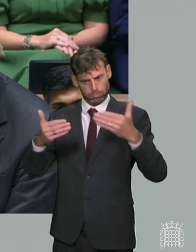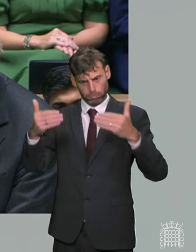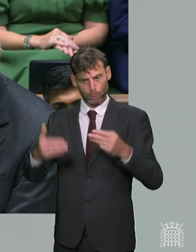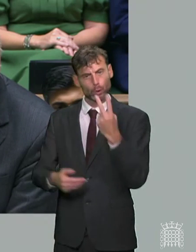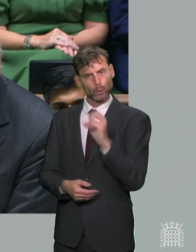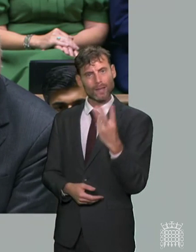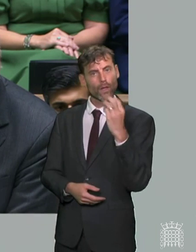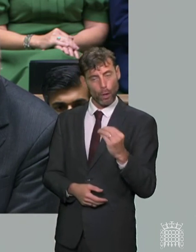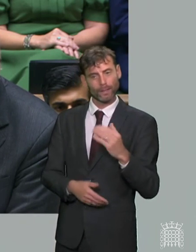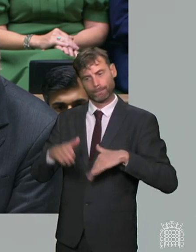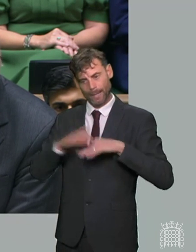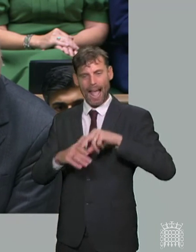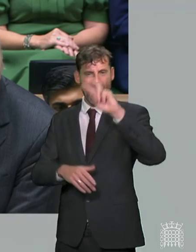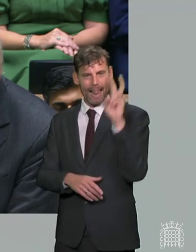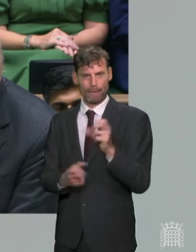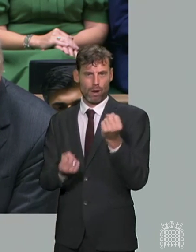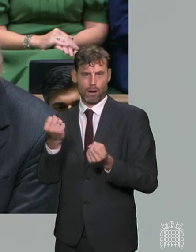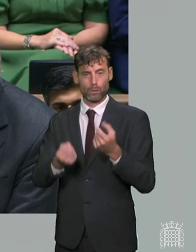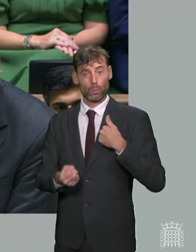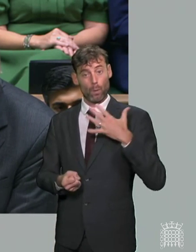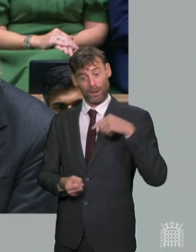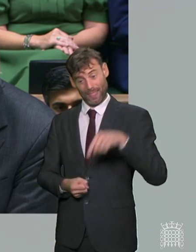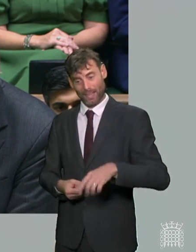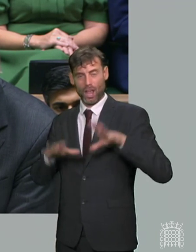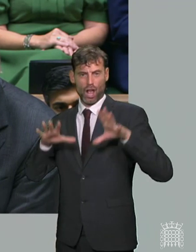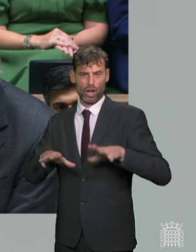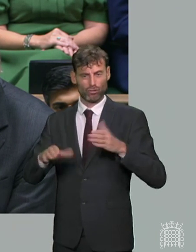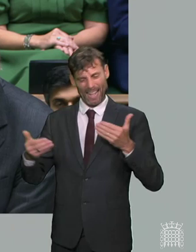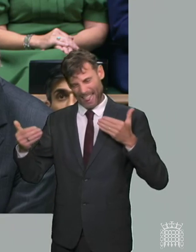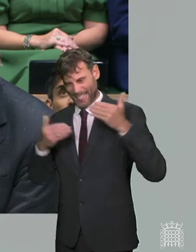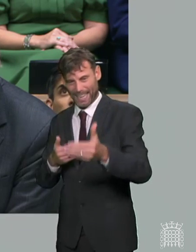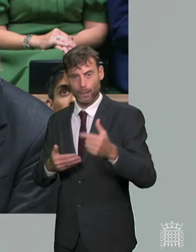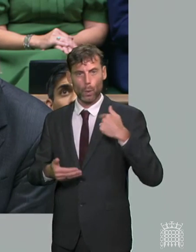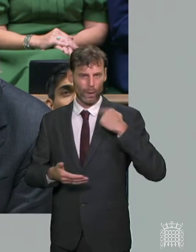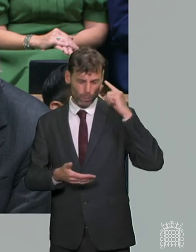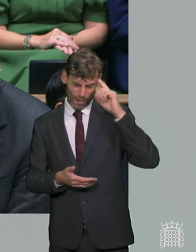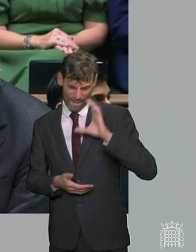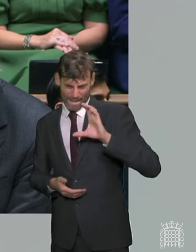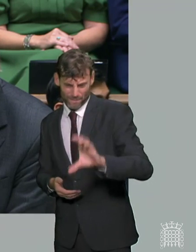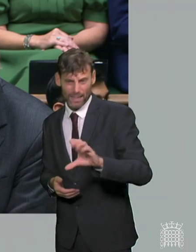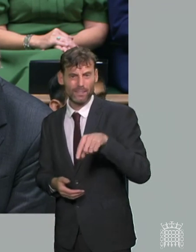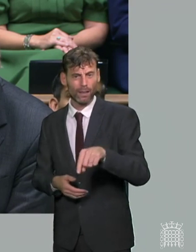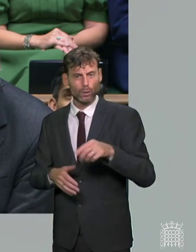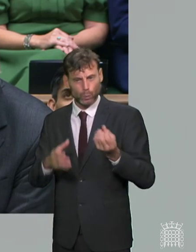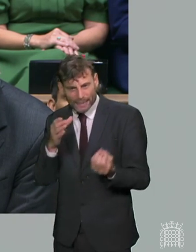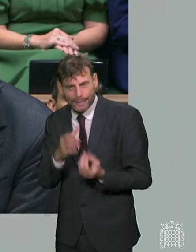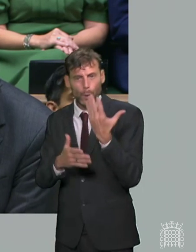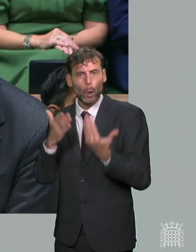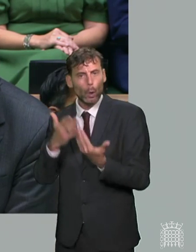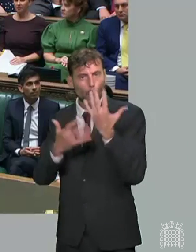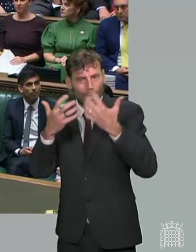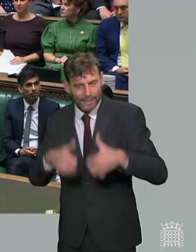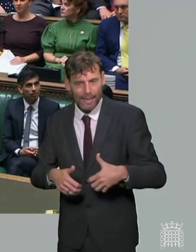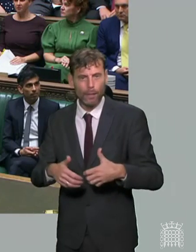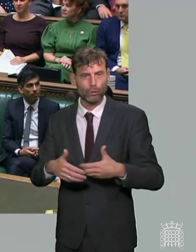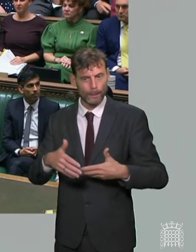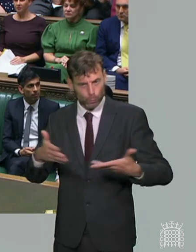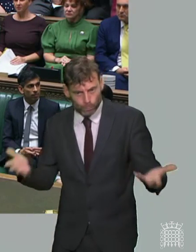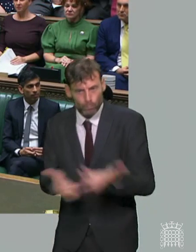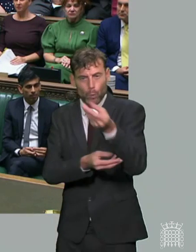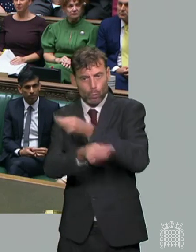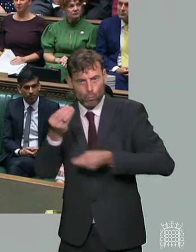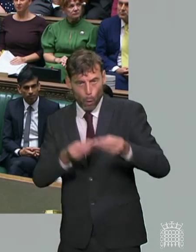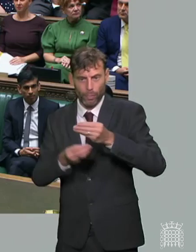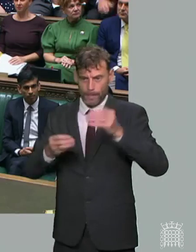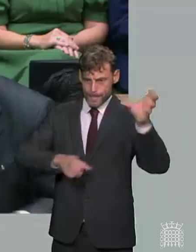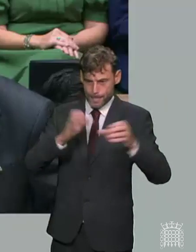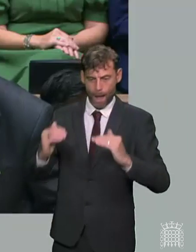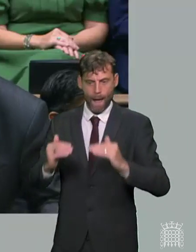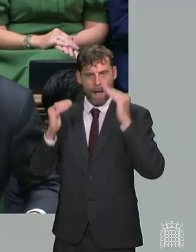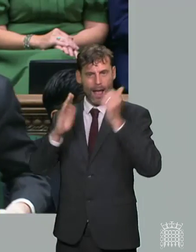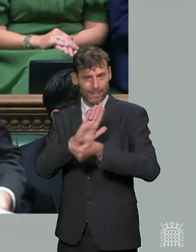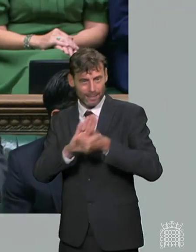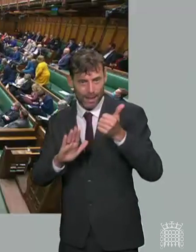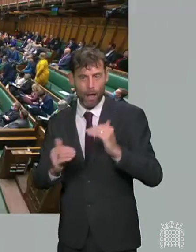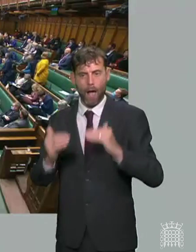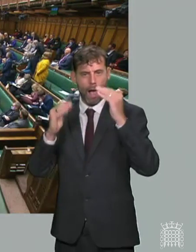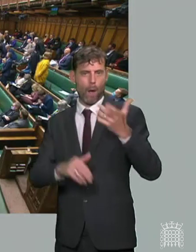We want this country to be in the lead. We are making sure that we get the investment in the UK that will drive new technology, drive growth, and drive high-wage and high-skilled jobs in this country.